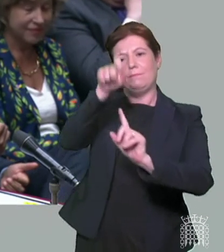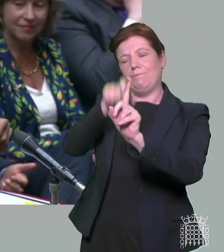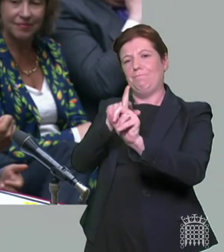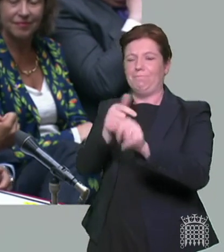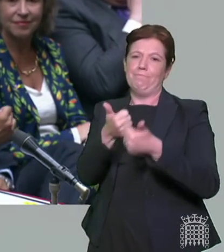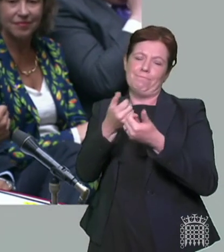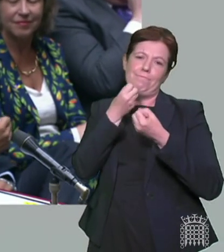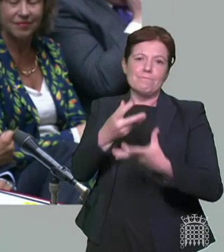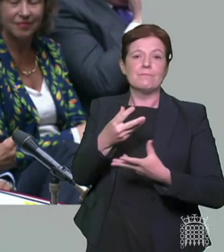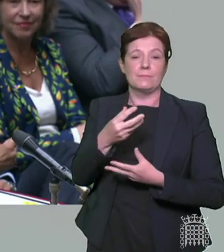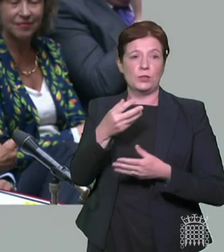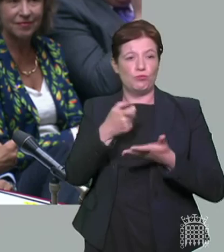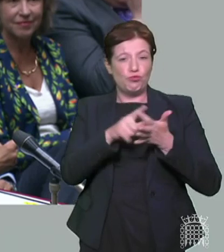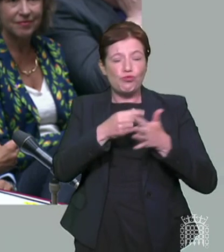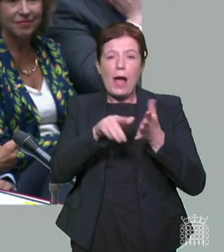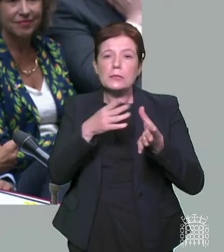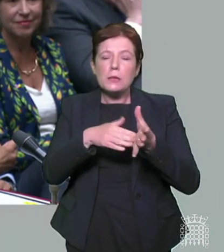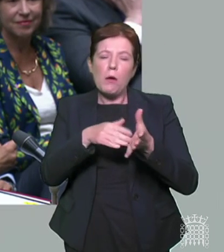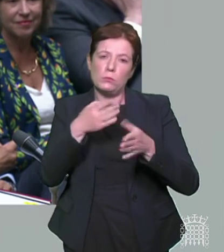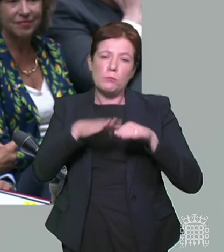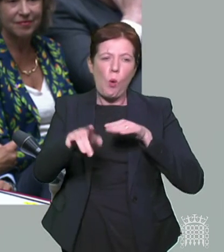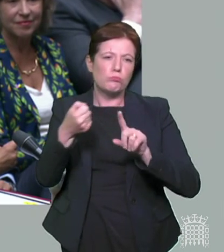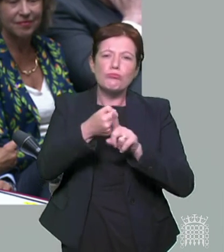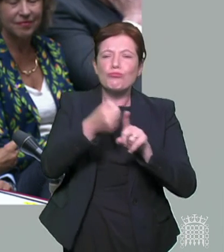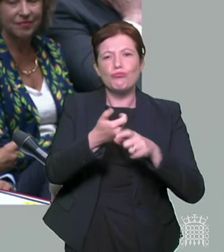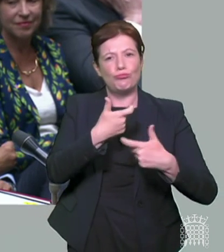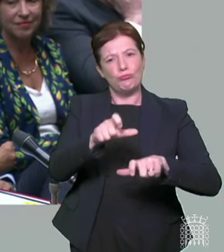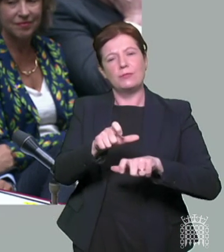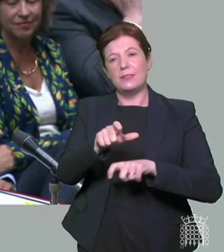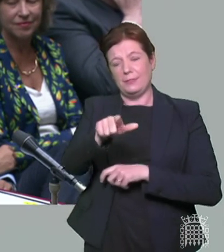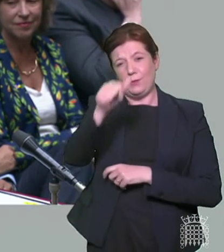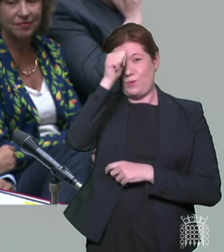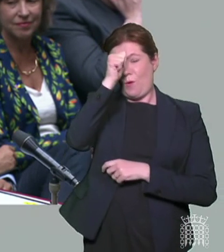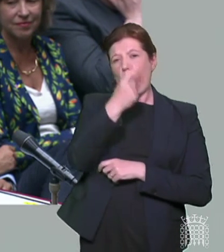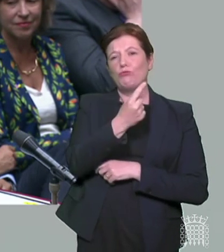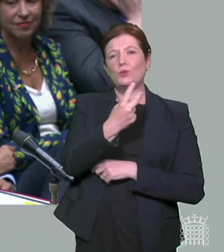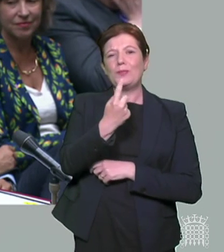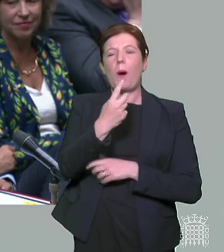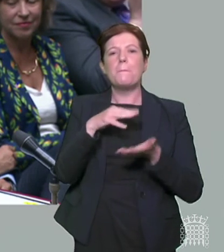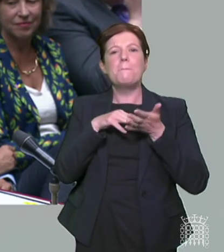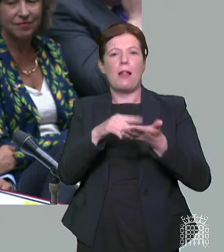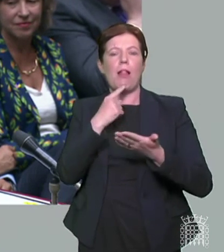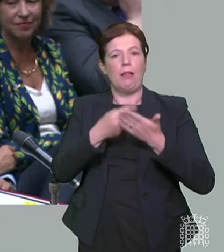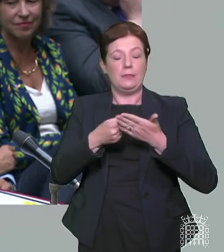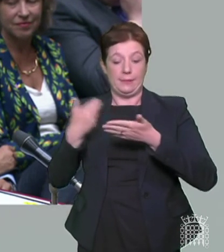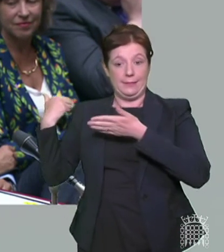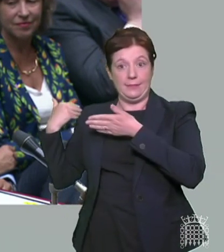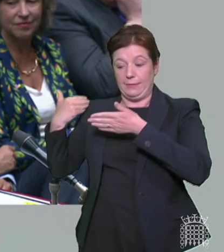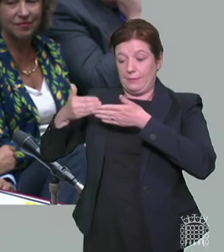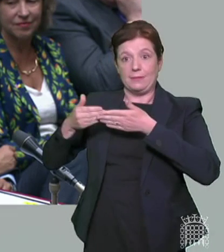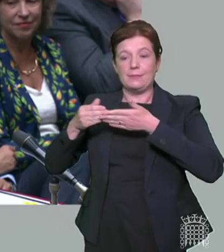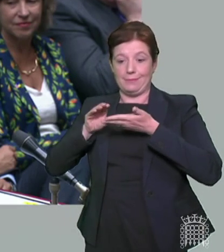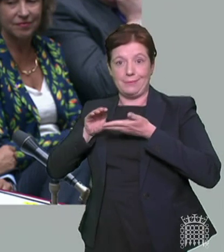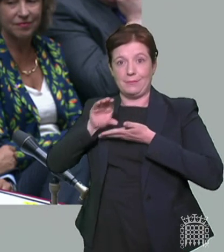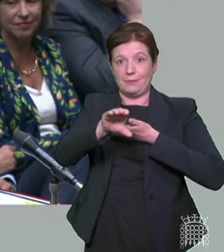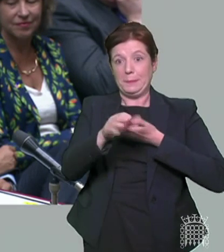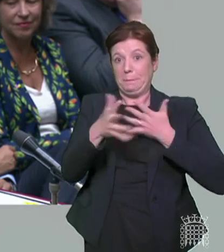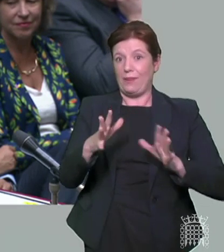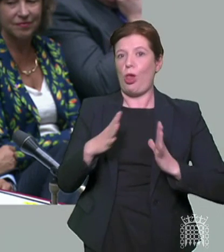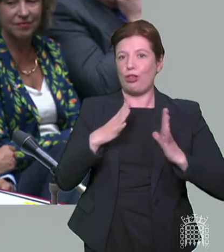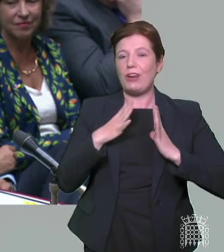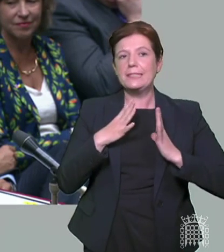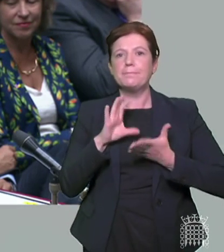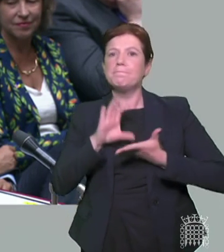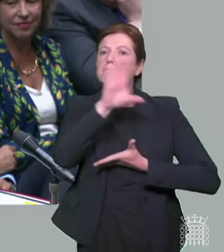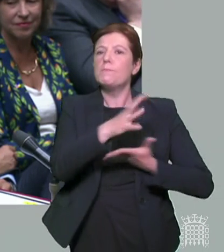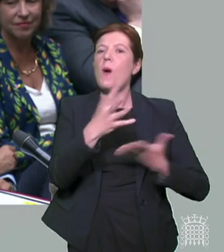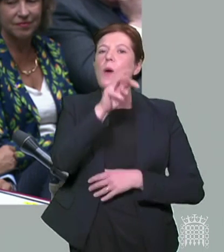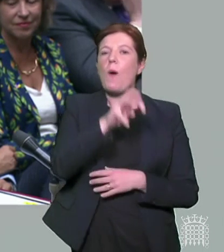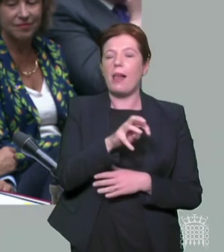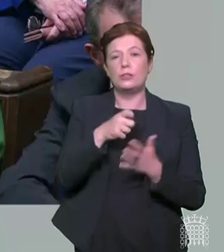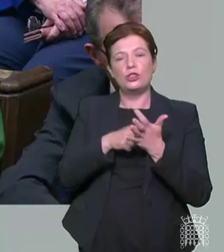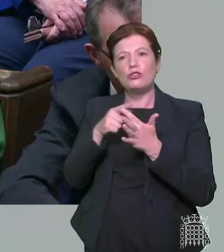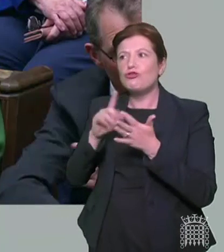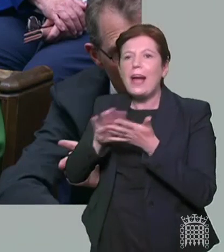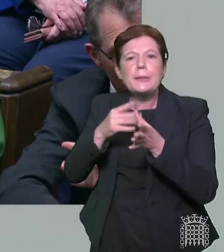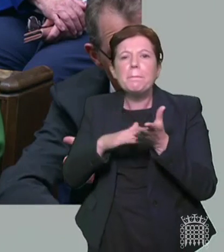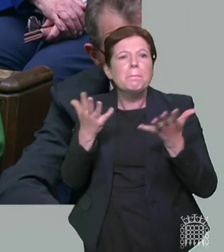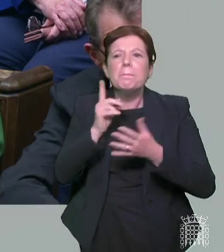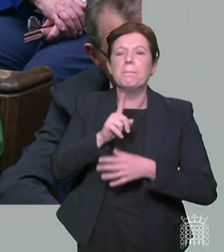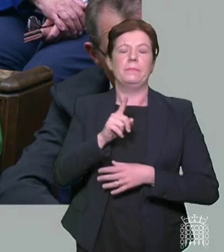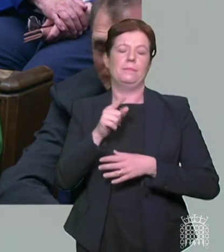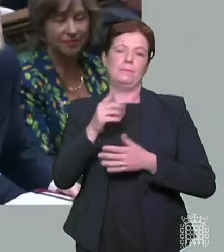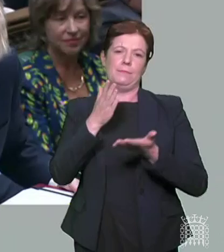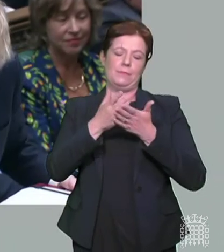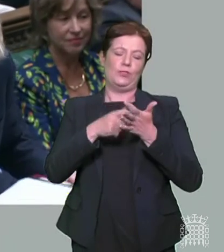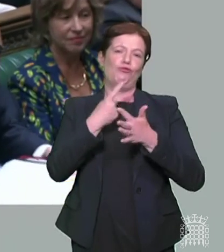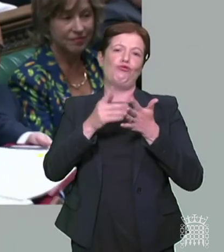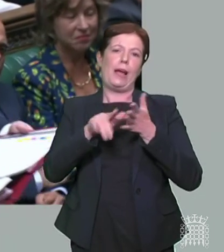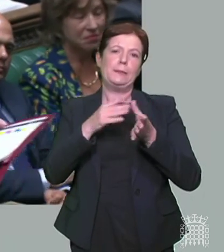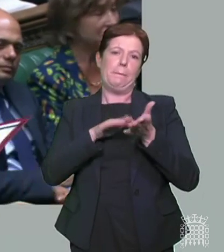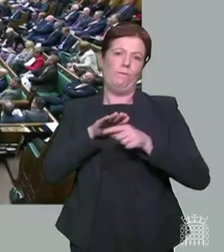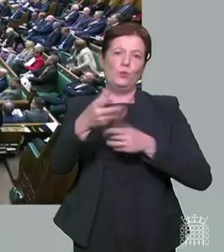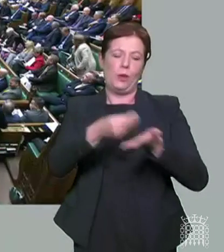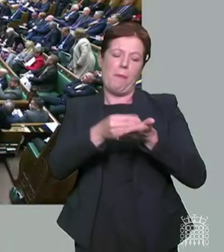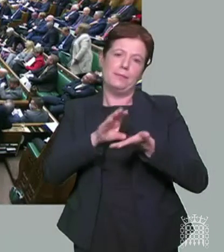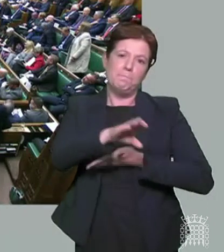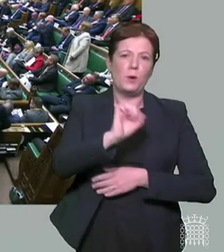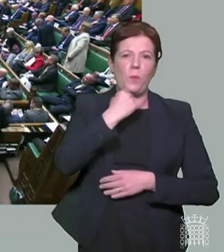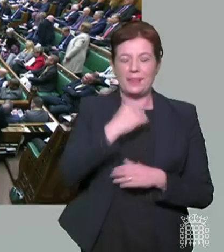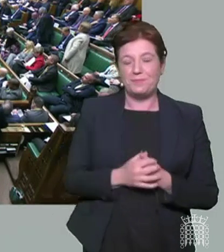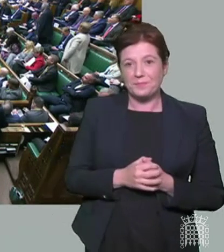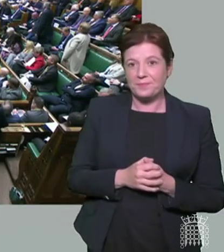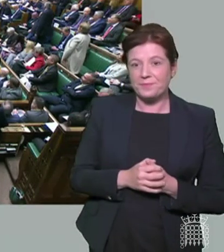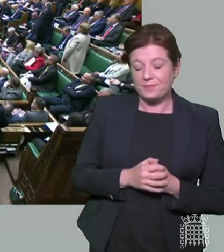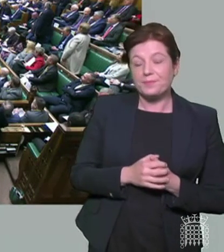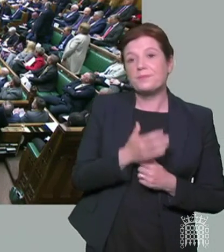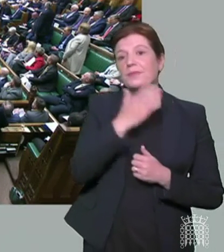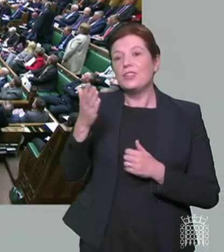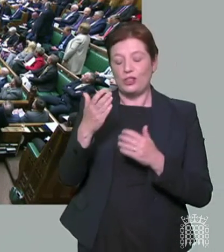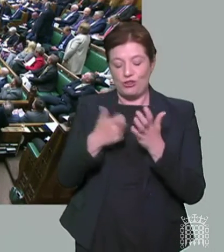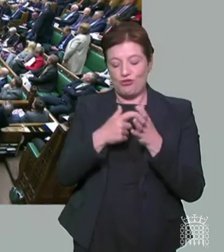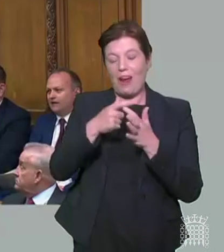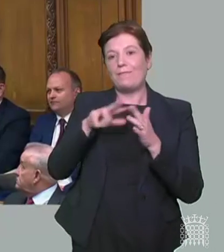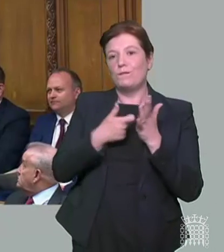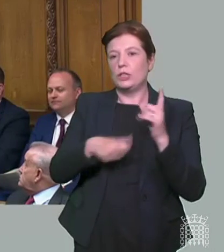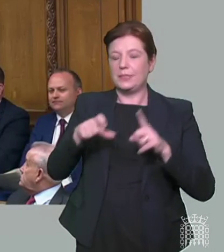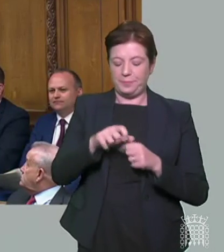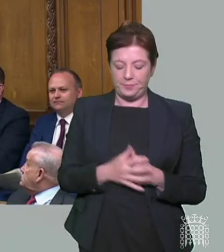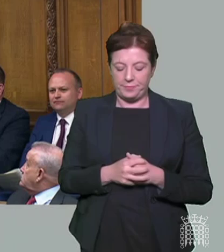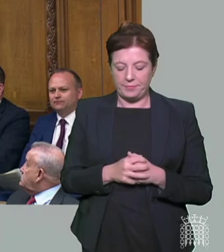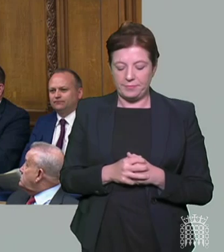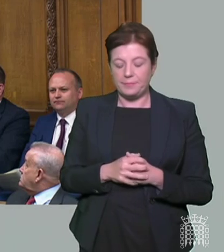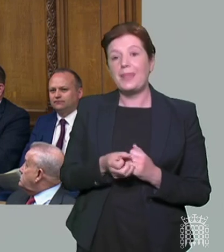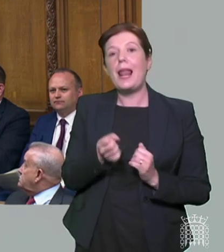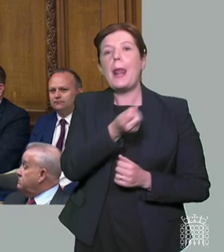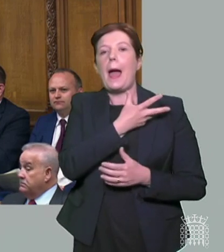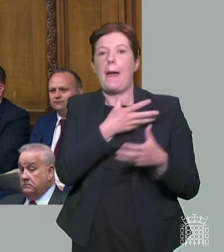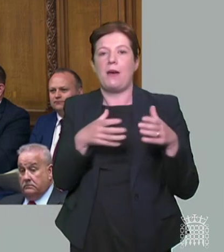I will do what I can, but my honourable Friend will know that £121 million from the first round of the levelling-up fund was awarded to Wales, and I am sure that Wrexham has every chance of success in the future.